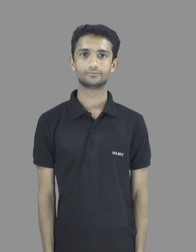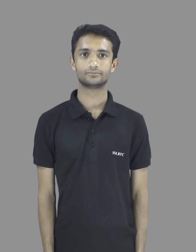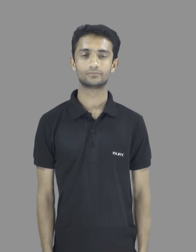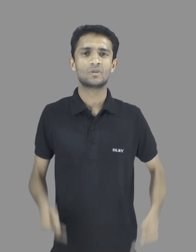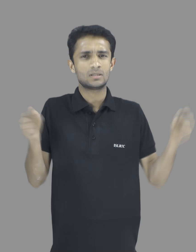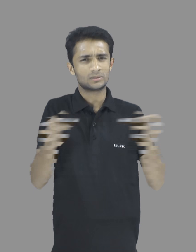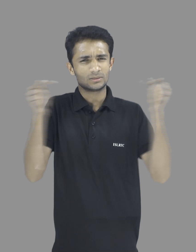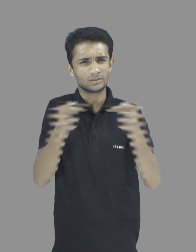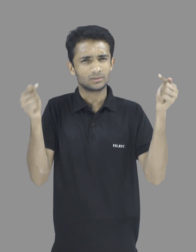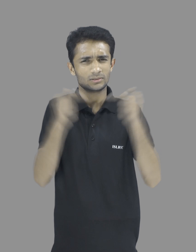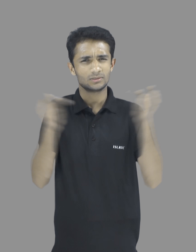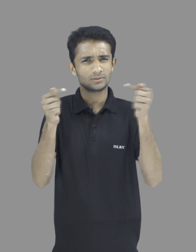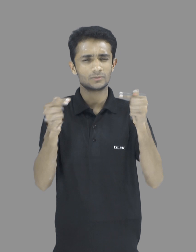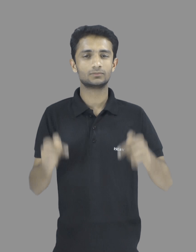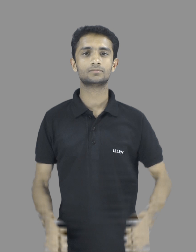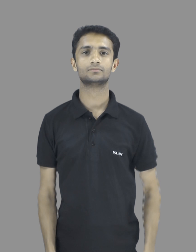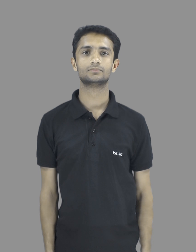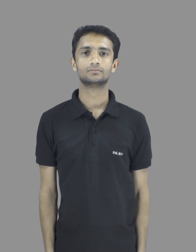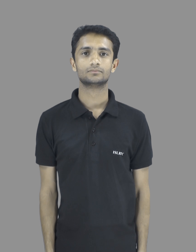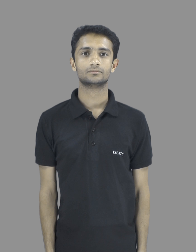Argue Dispute Quarrel